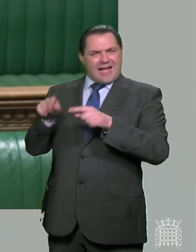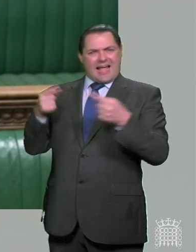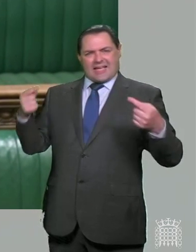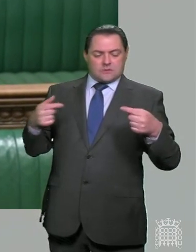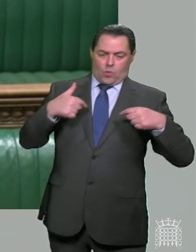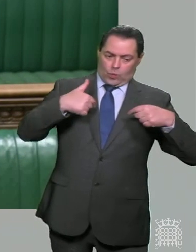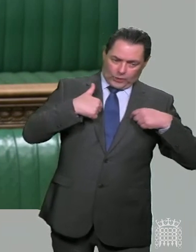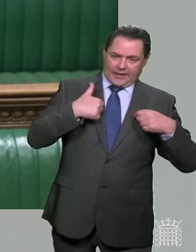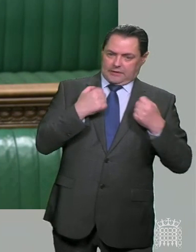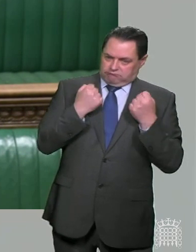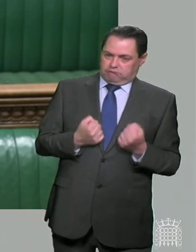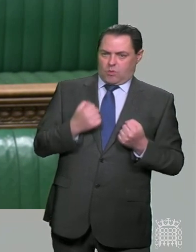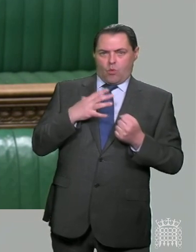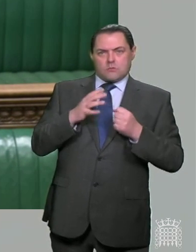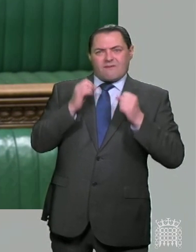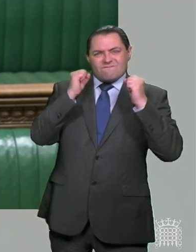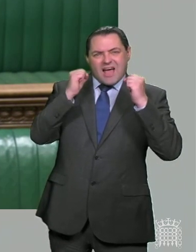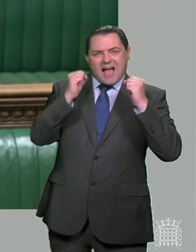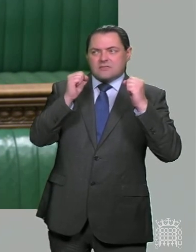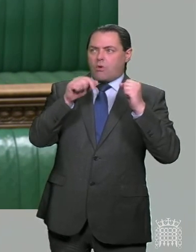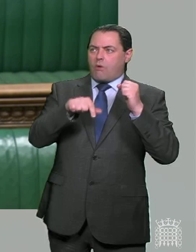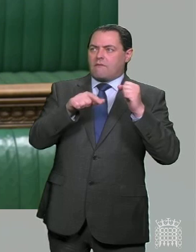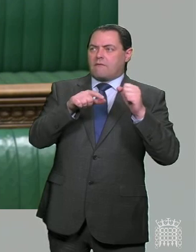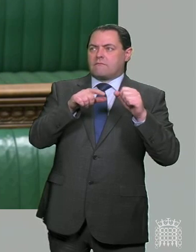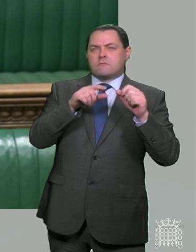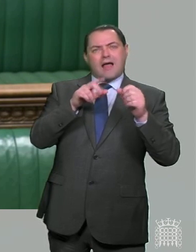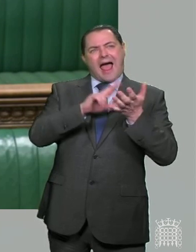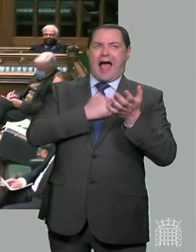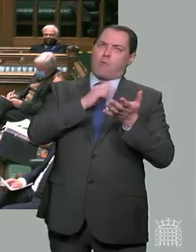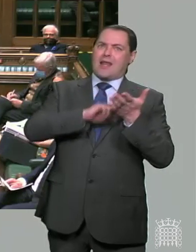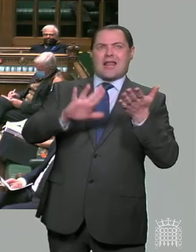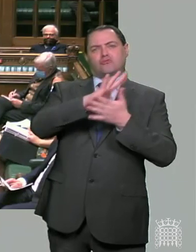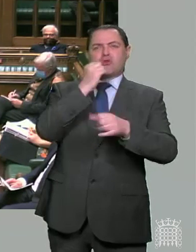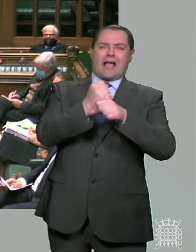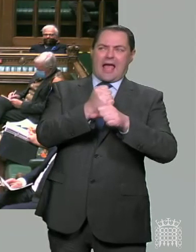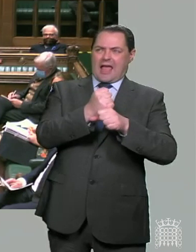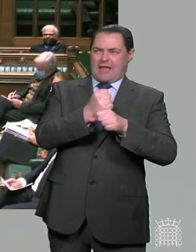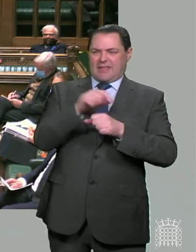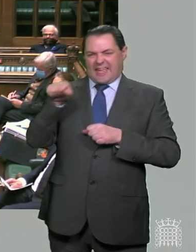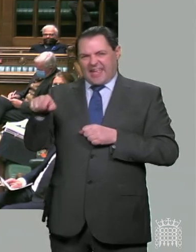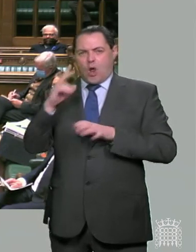We take tough decisions to stick up for the fans of our national game.